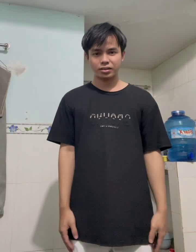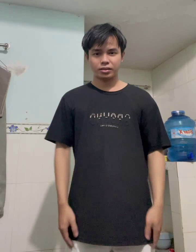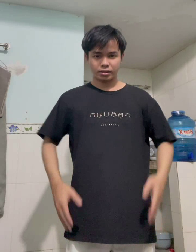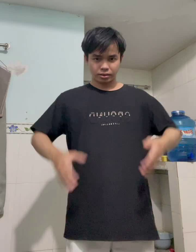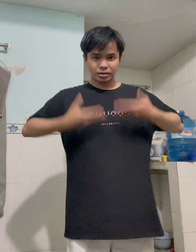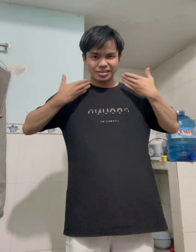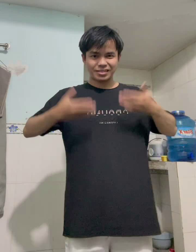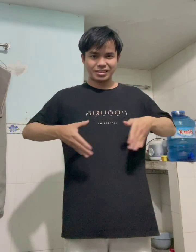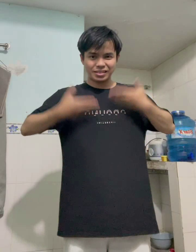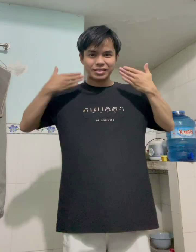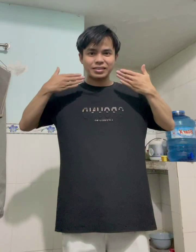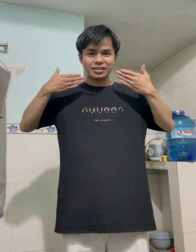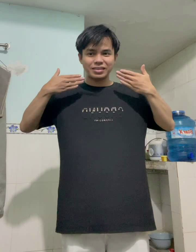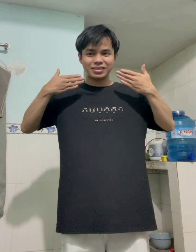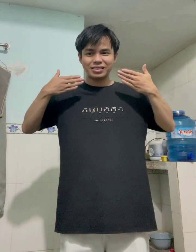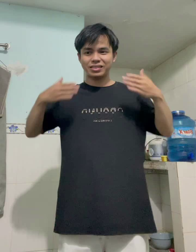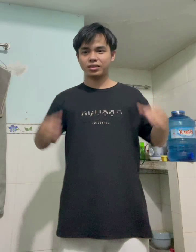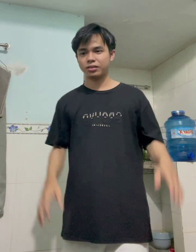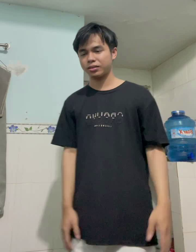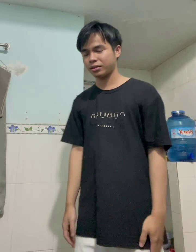vui ve